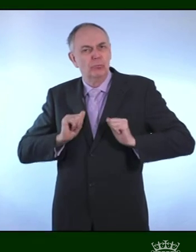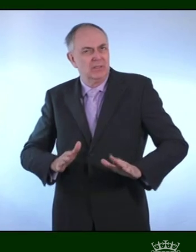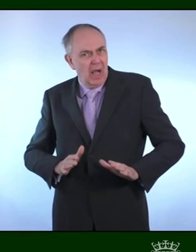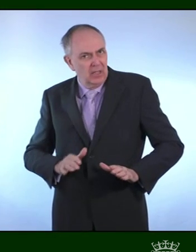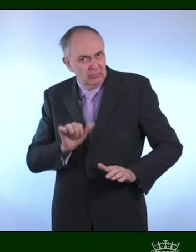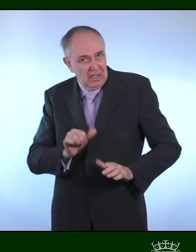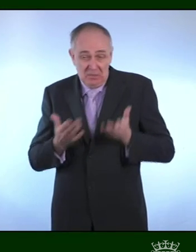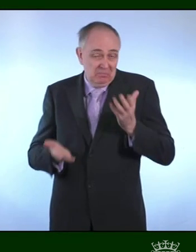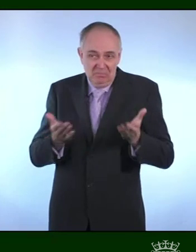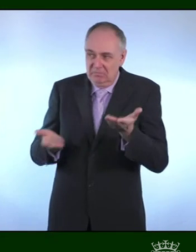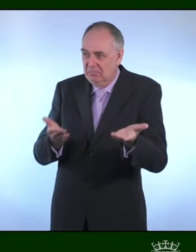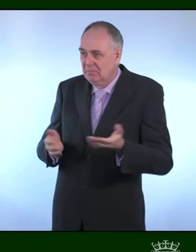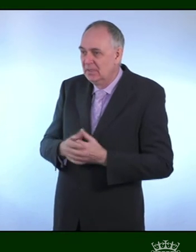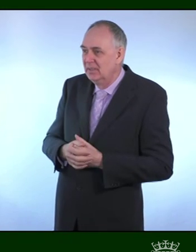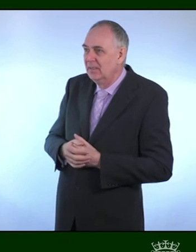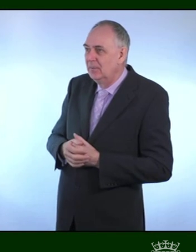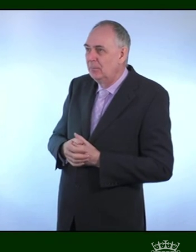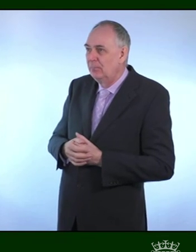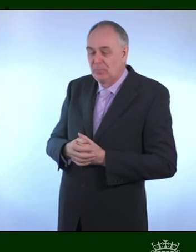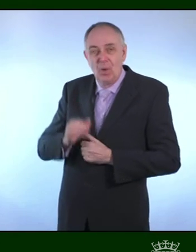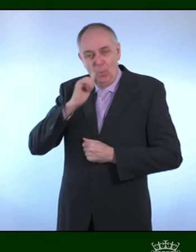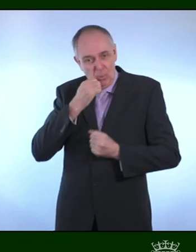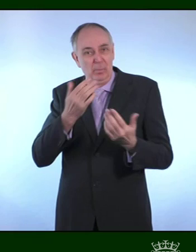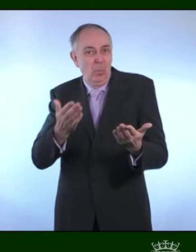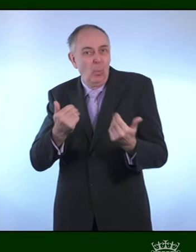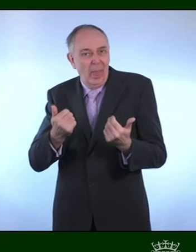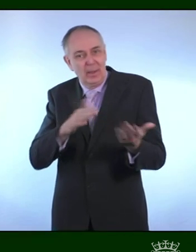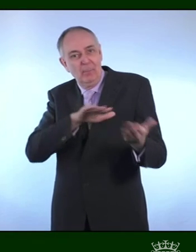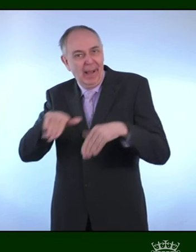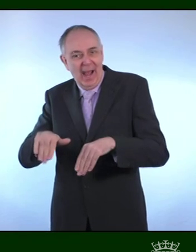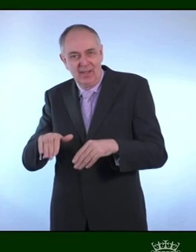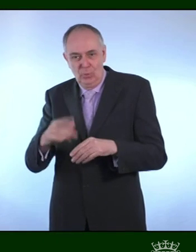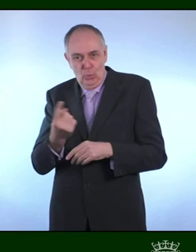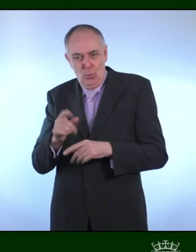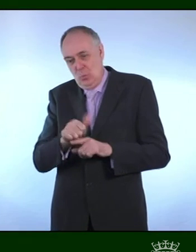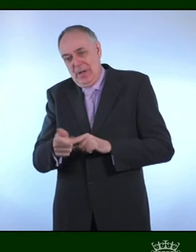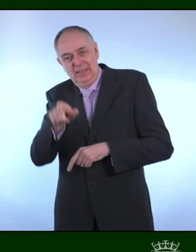That will be warmly welcomed by his successor.